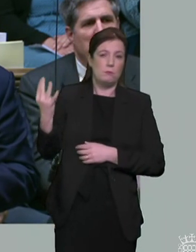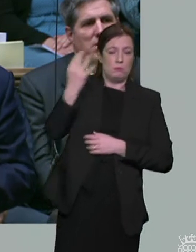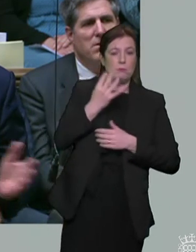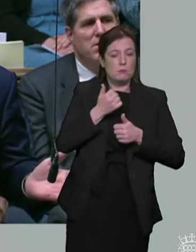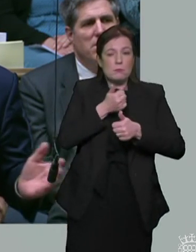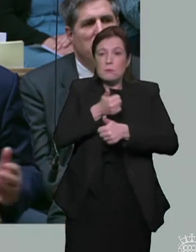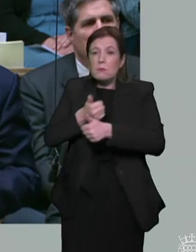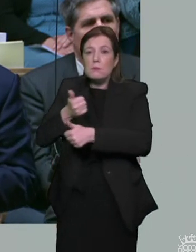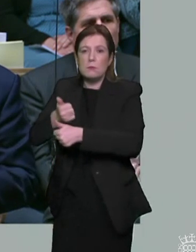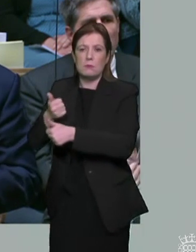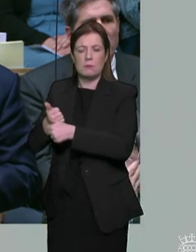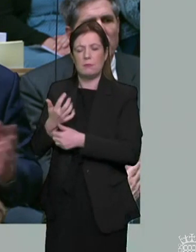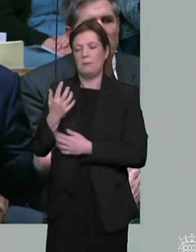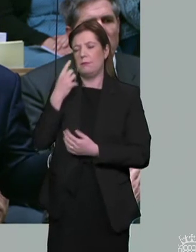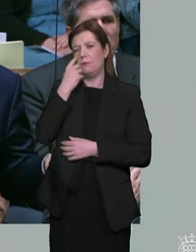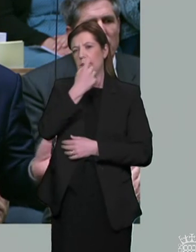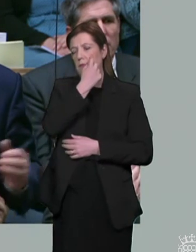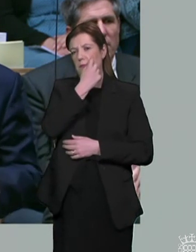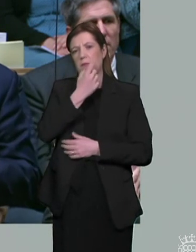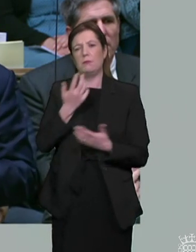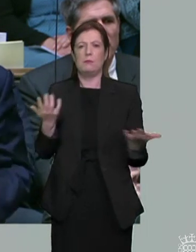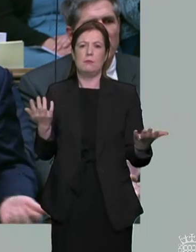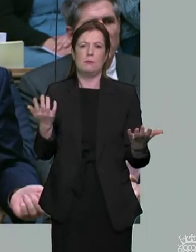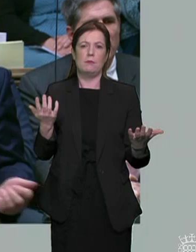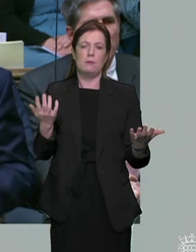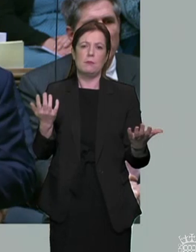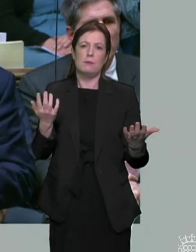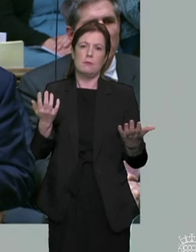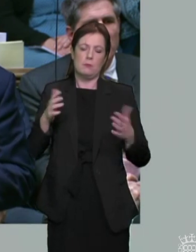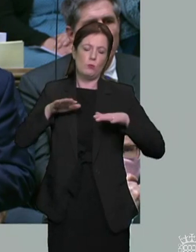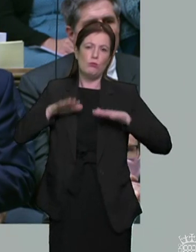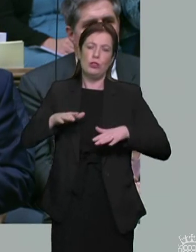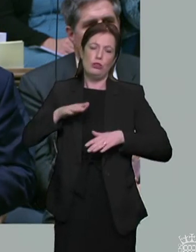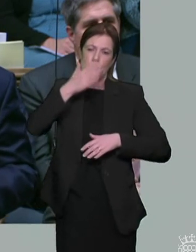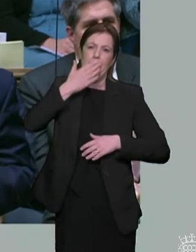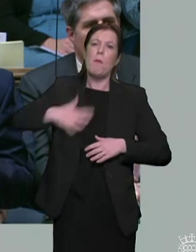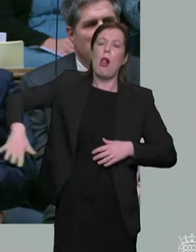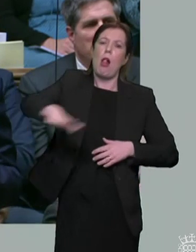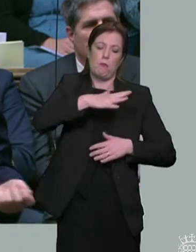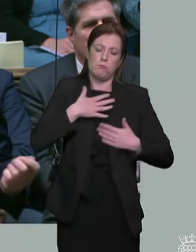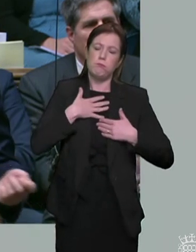Does the Prime Minister agree that that shows the open-hearted generosity of the British people?